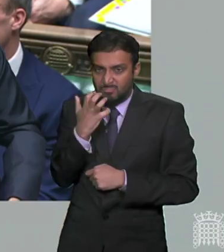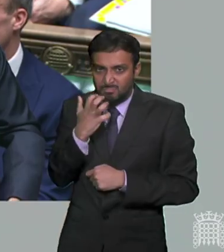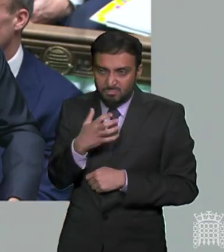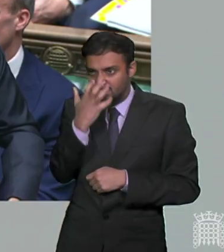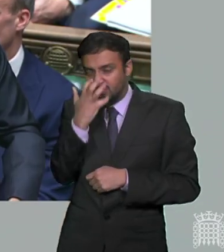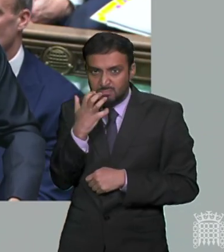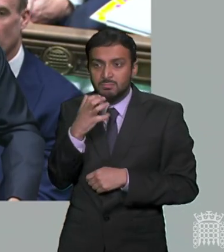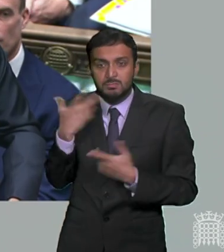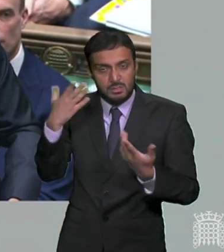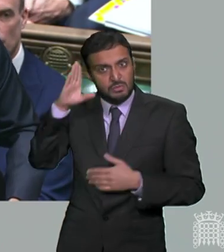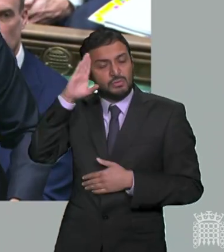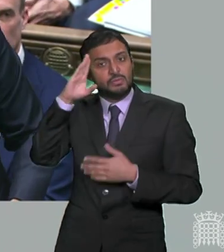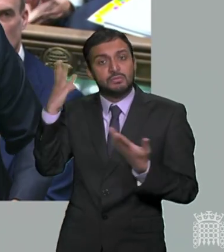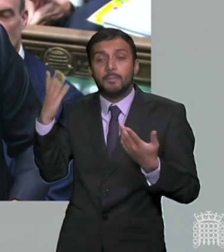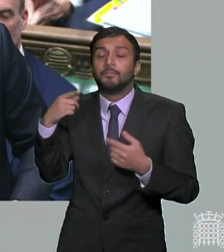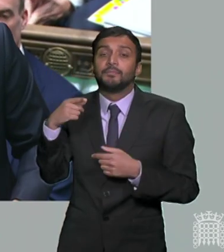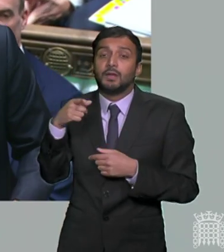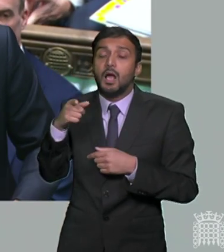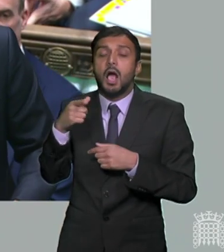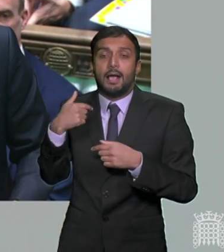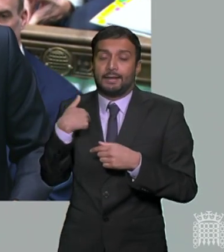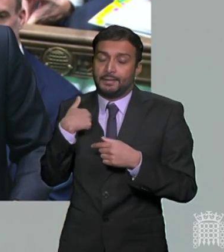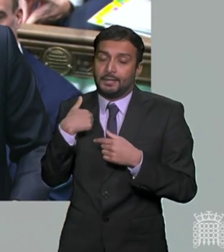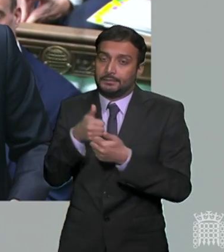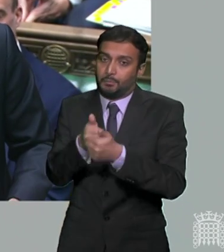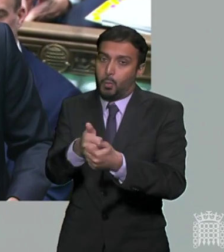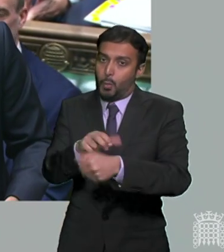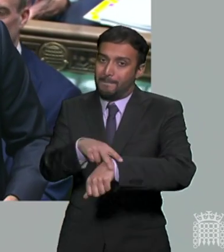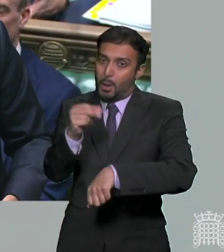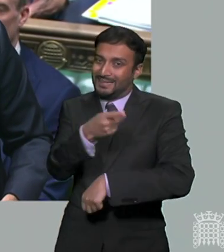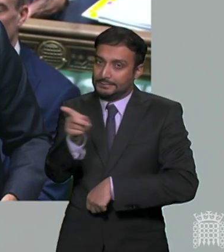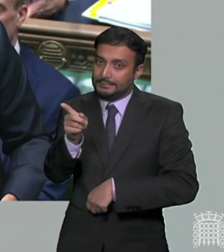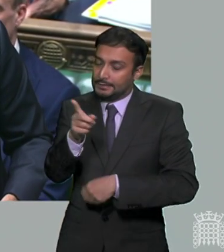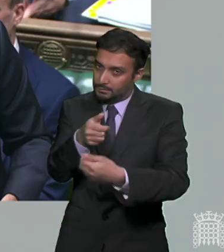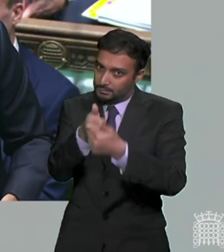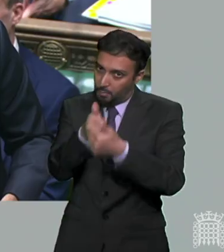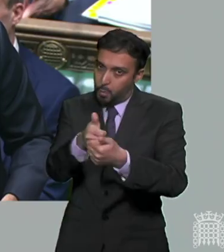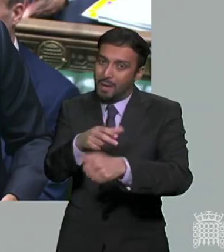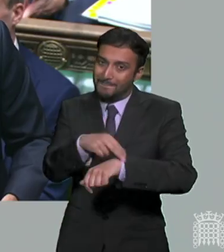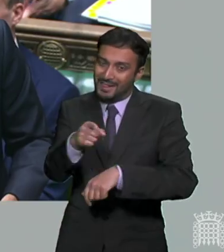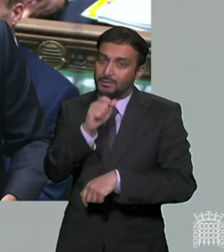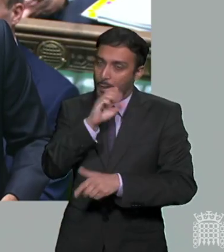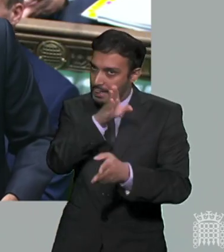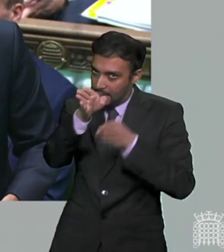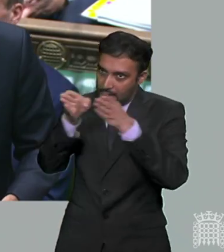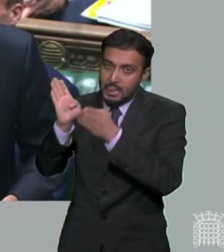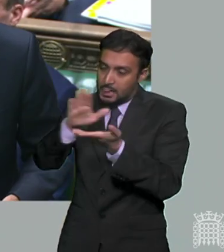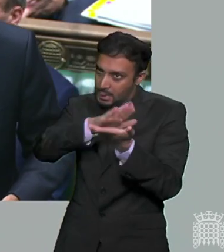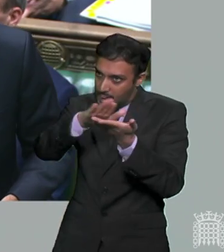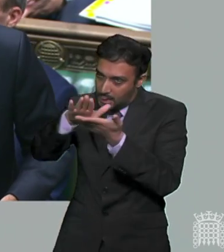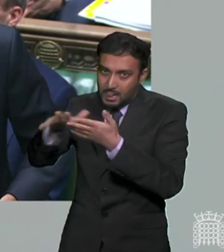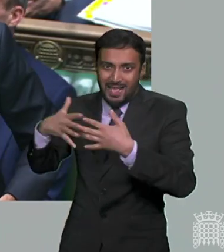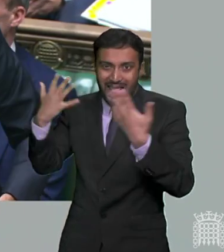The police have our full support in their efforts to minimise this disruption and tackle reckless and illegal activity.